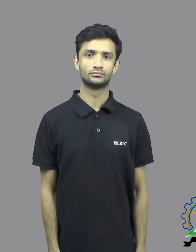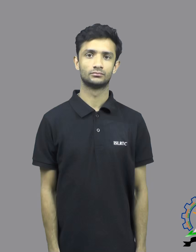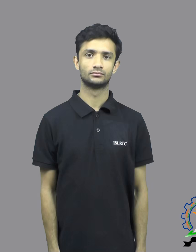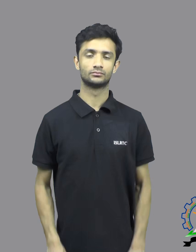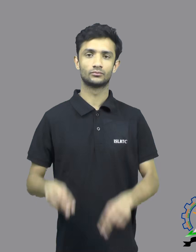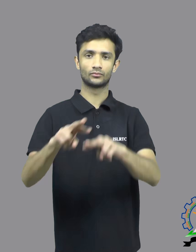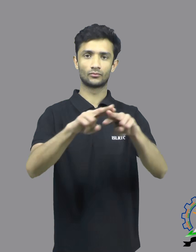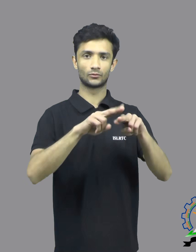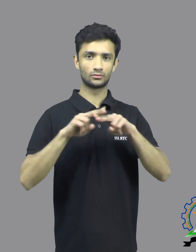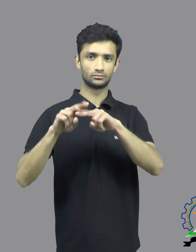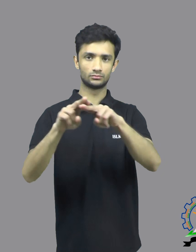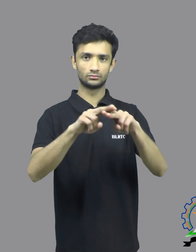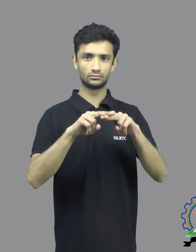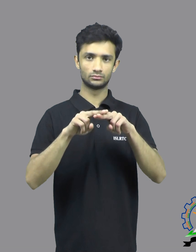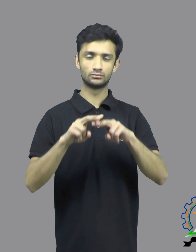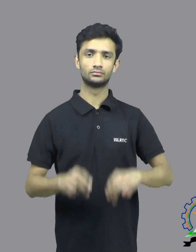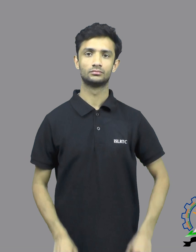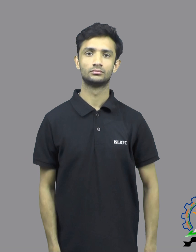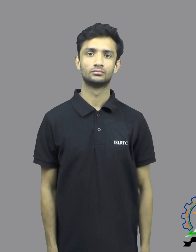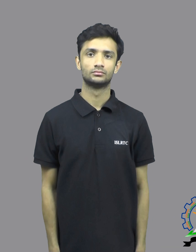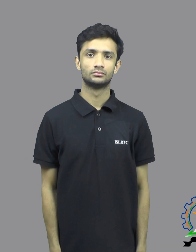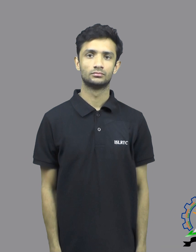Fiji